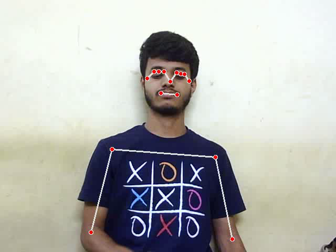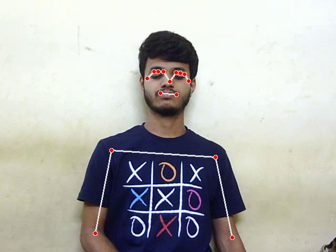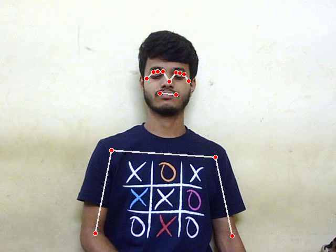your